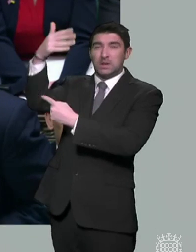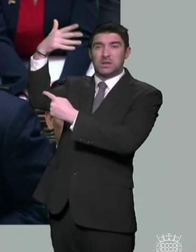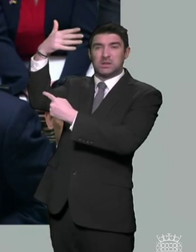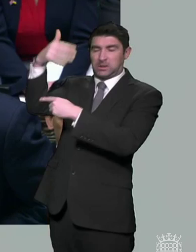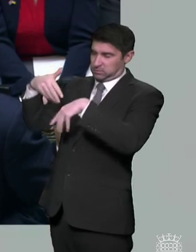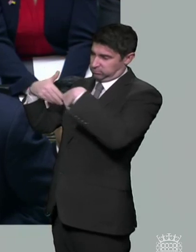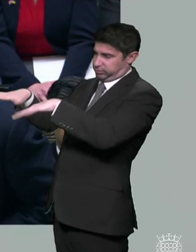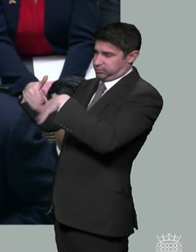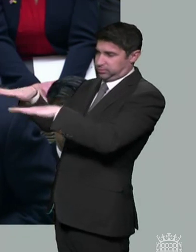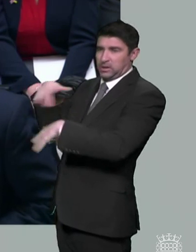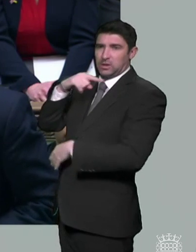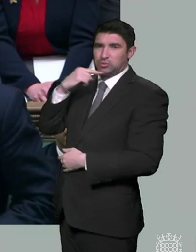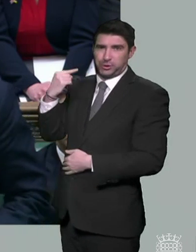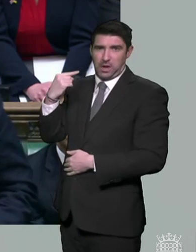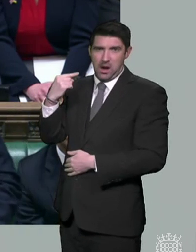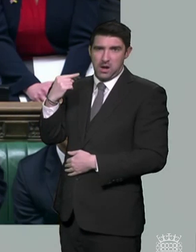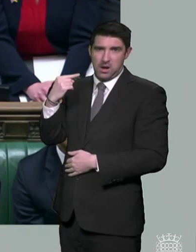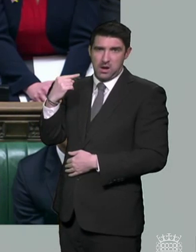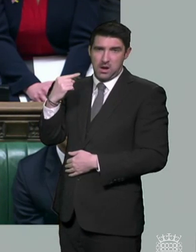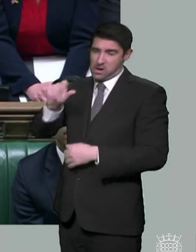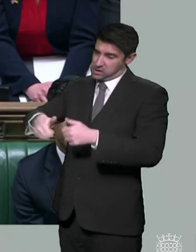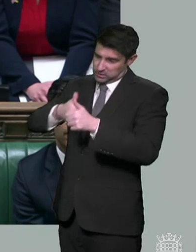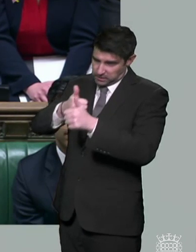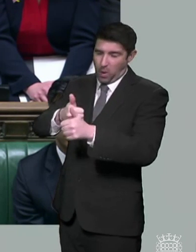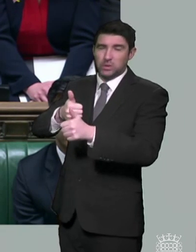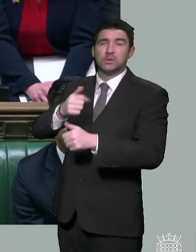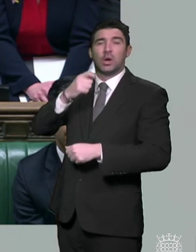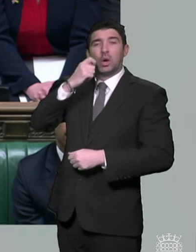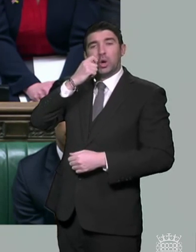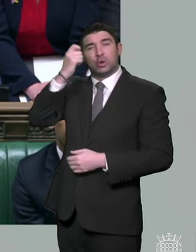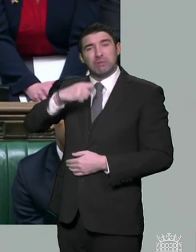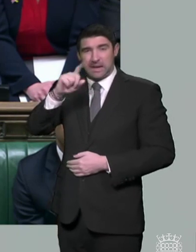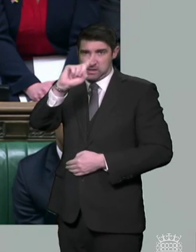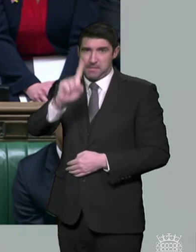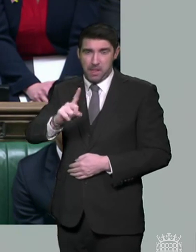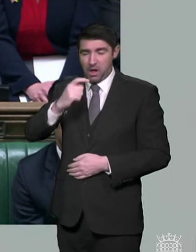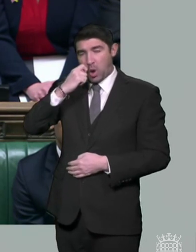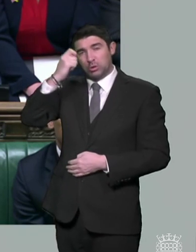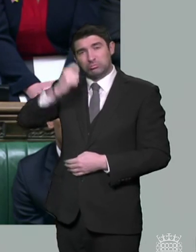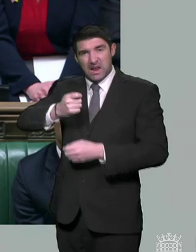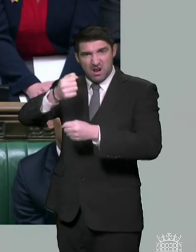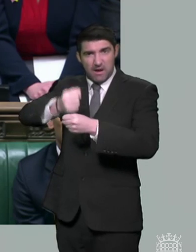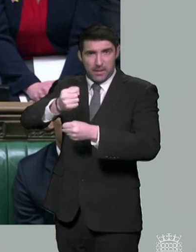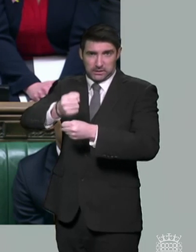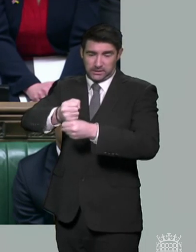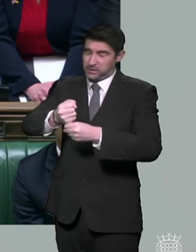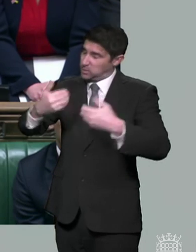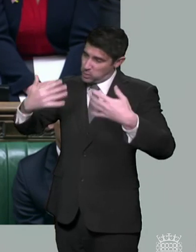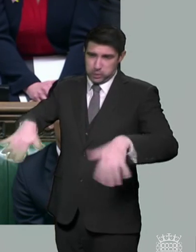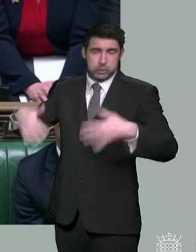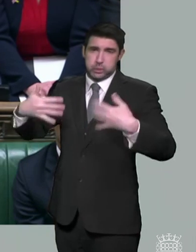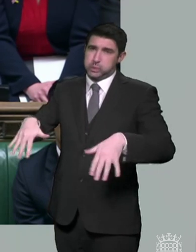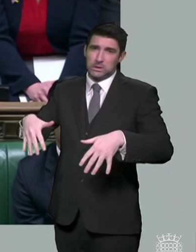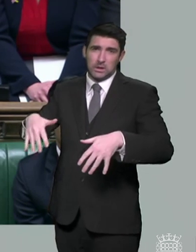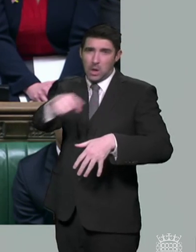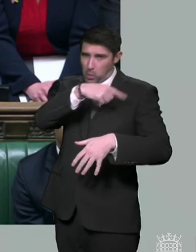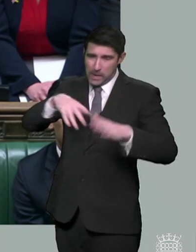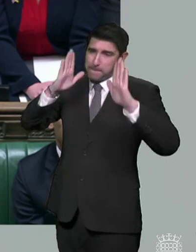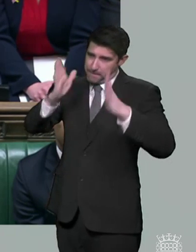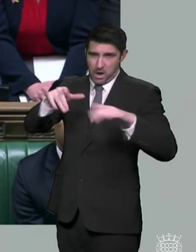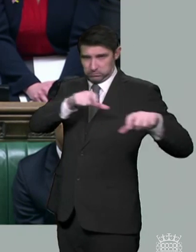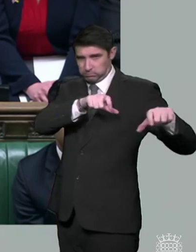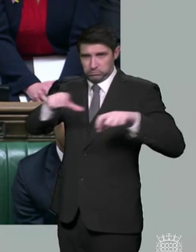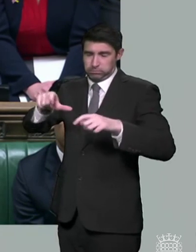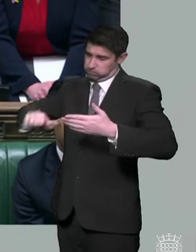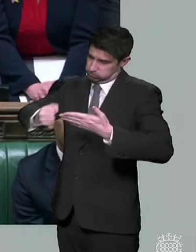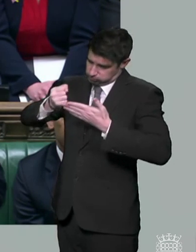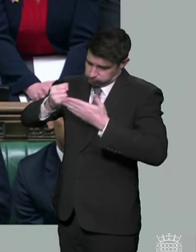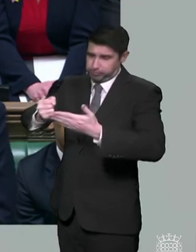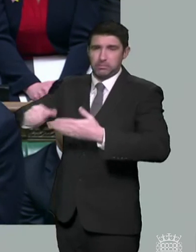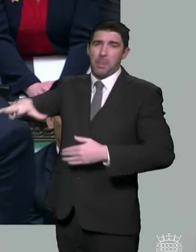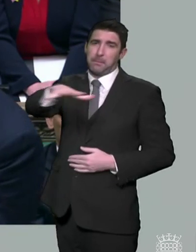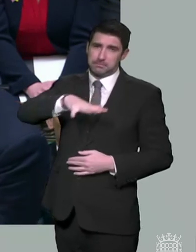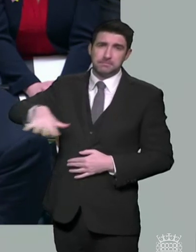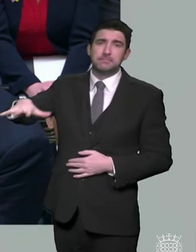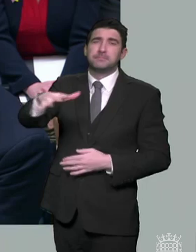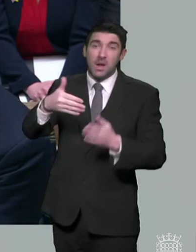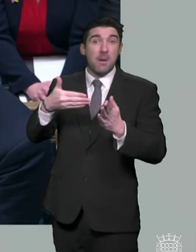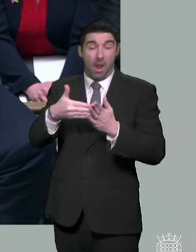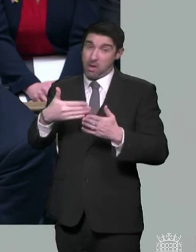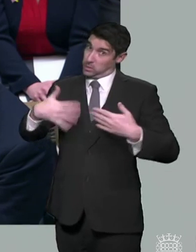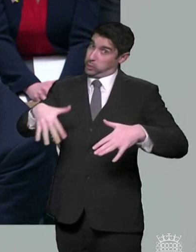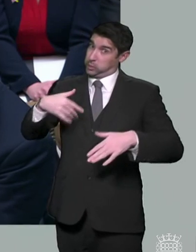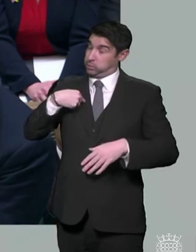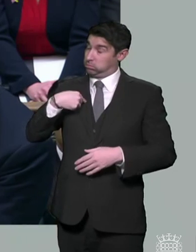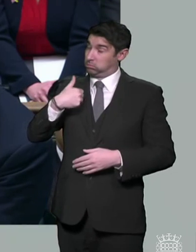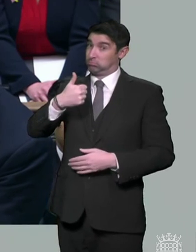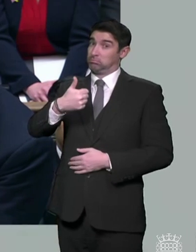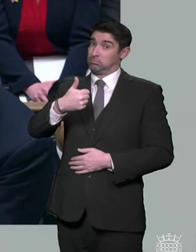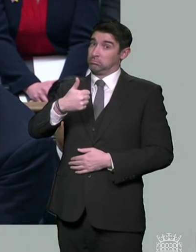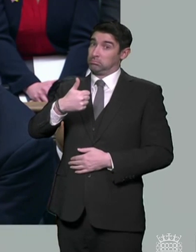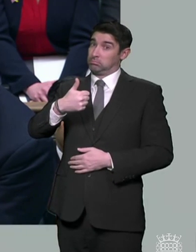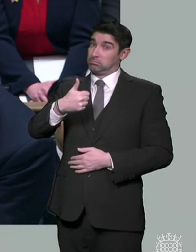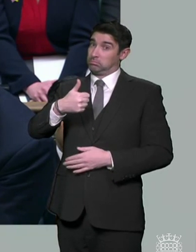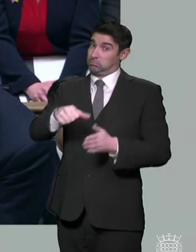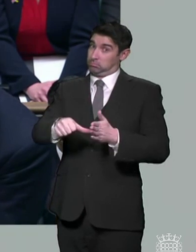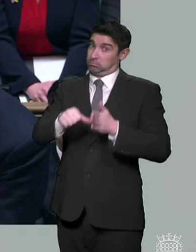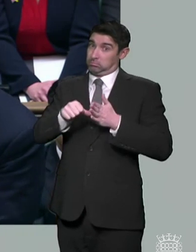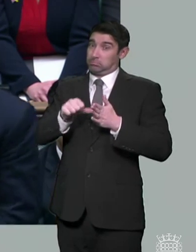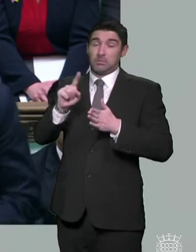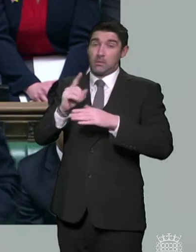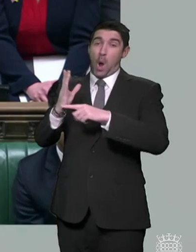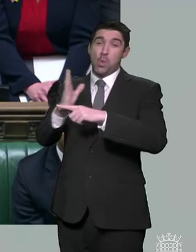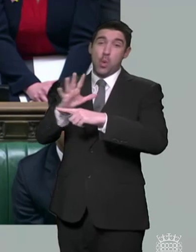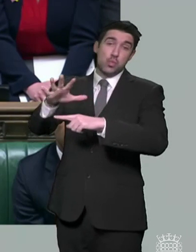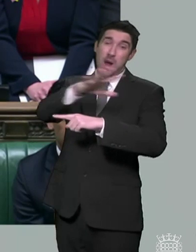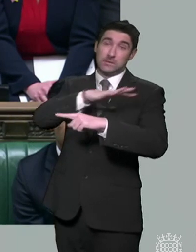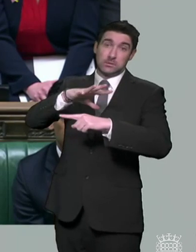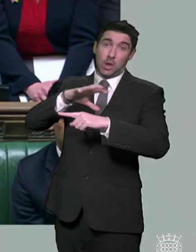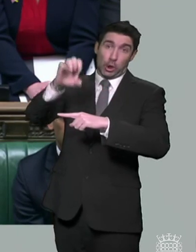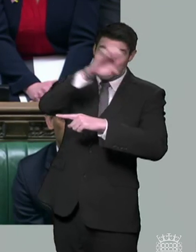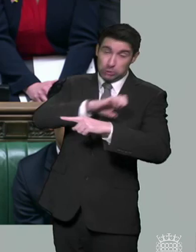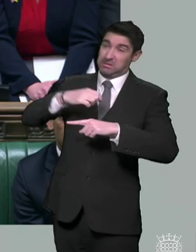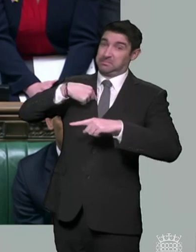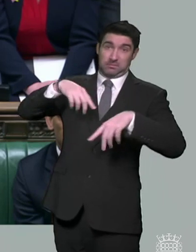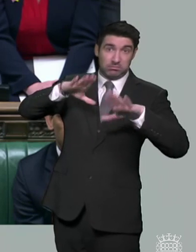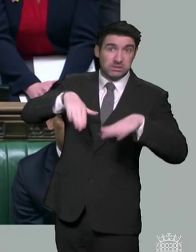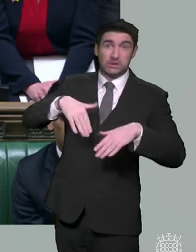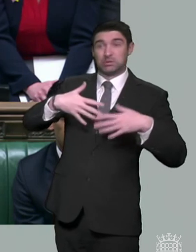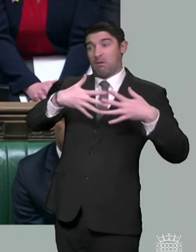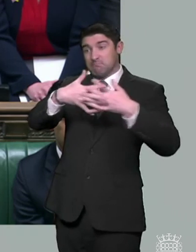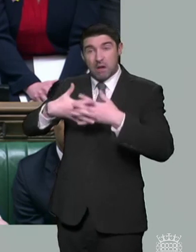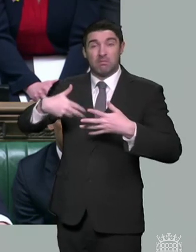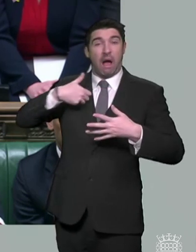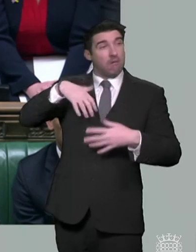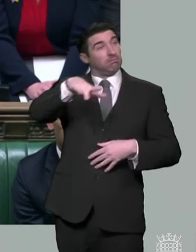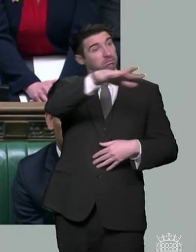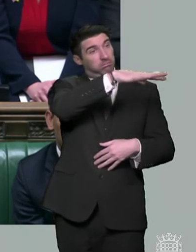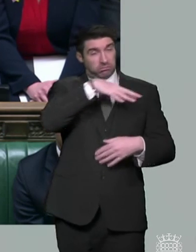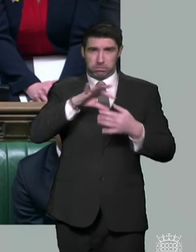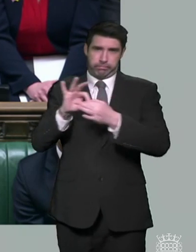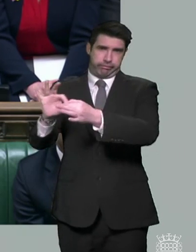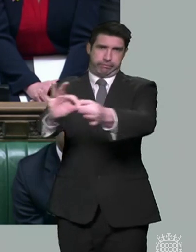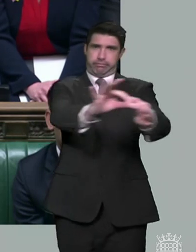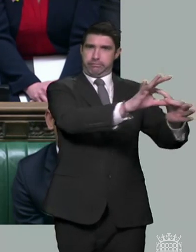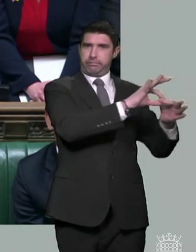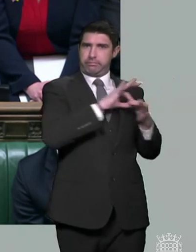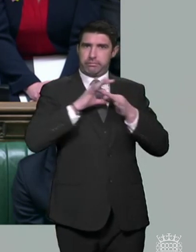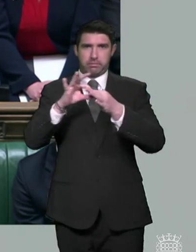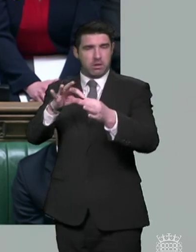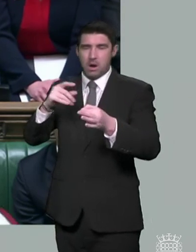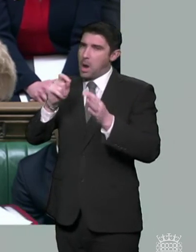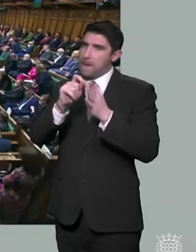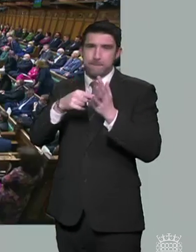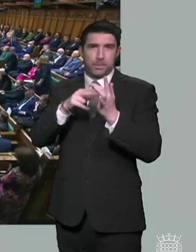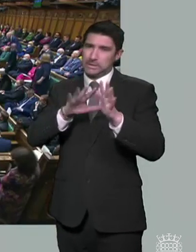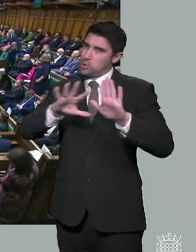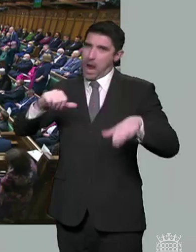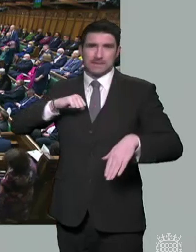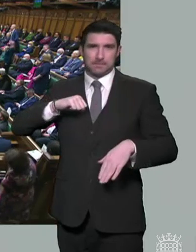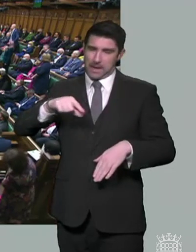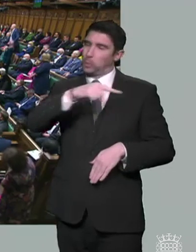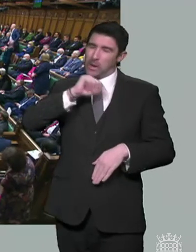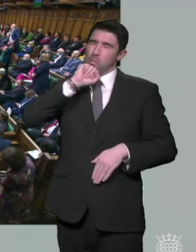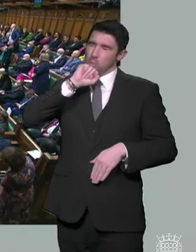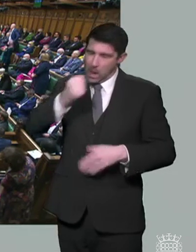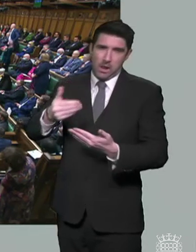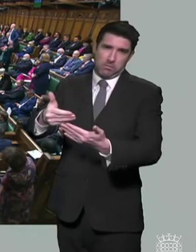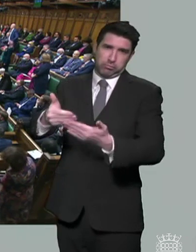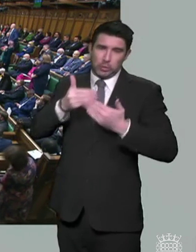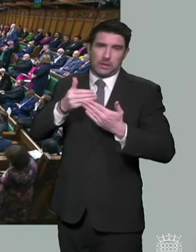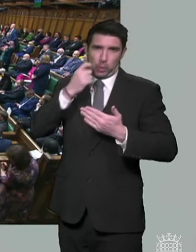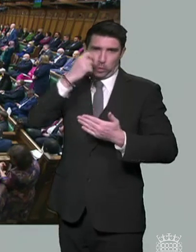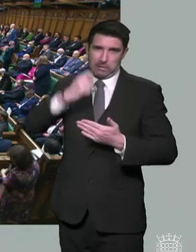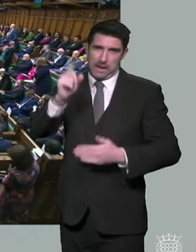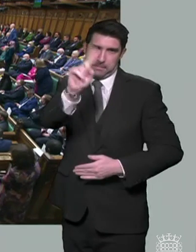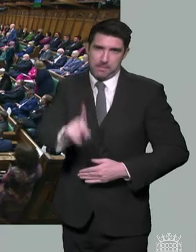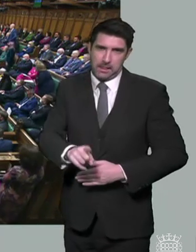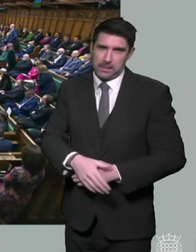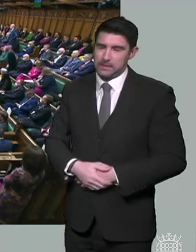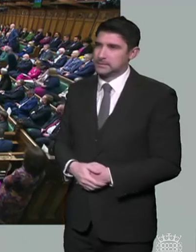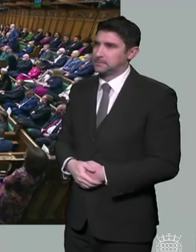That is what we are going to do. With the unity of this House, with the continued heroism and resolve of the Ukrainian people, which is so amazing, that we have seen over the past few days, and with the unity of the west that we are seeing, which I think has also taken President Putin aback, I have no doubt at all that he will fail and that we will succeed in protecting Ukraine.